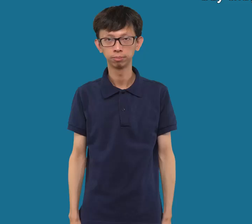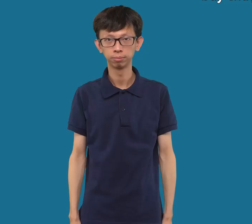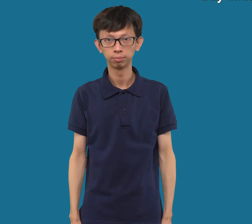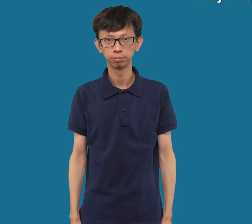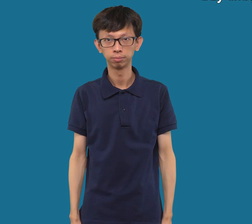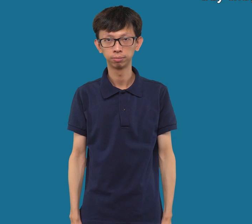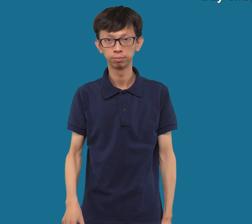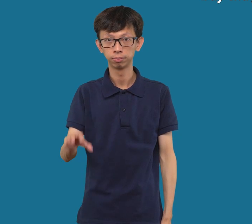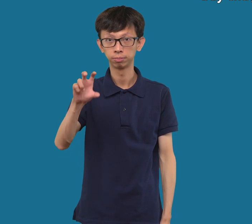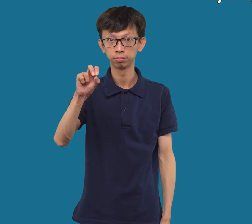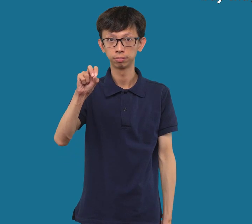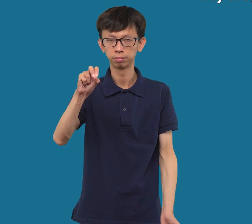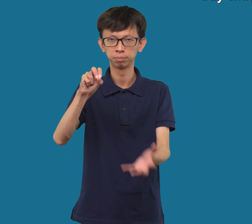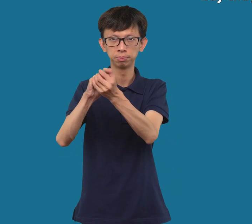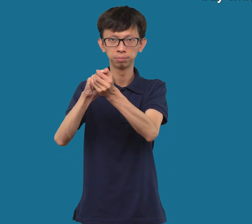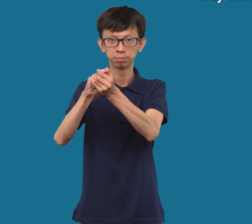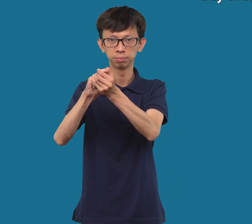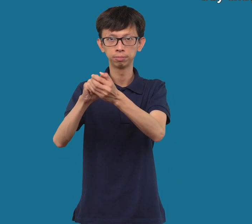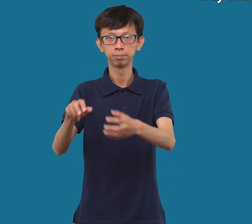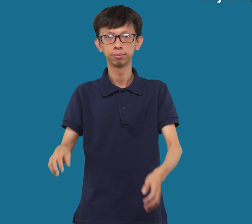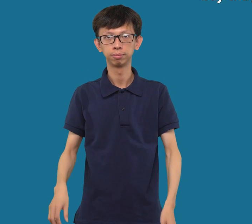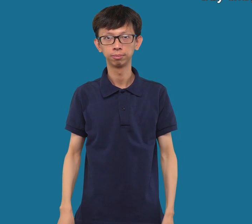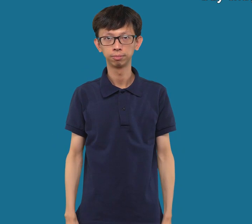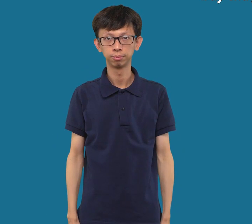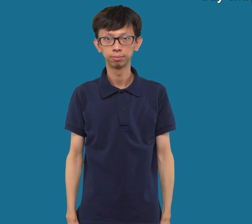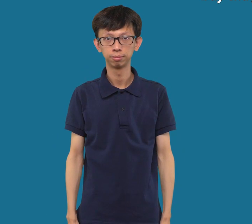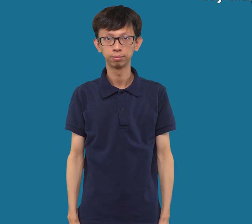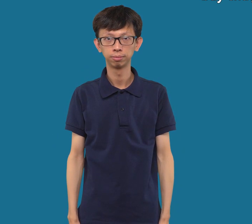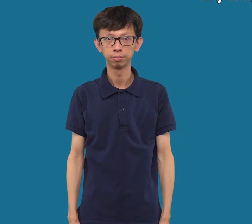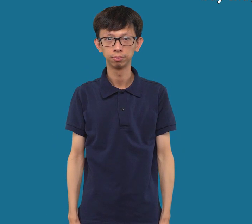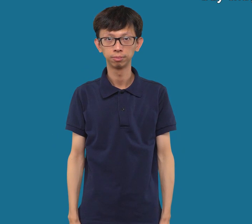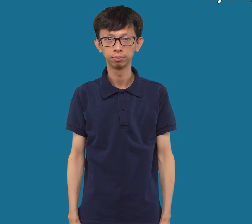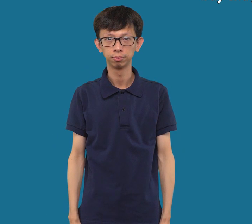bẫy chuột (hành động)